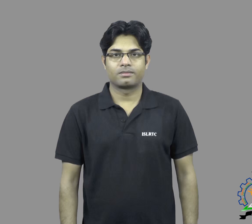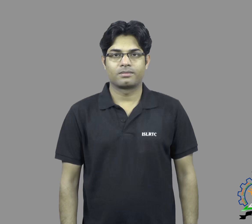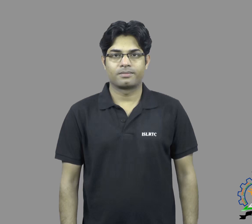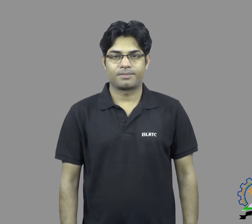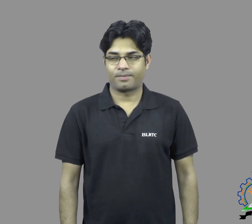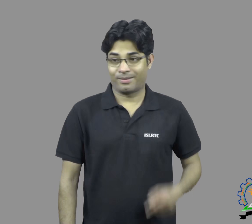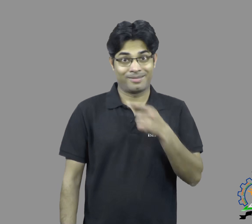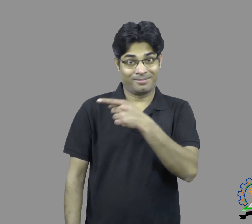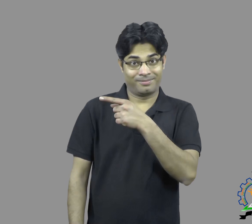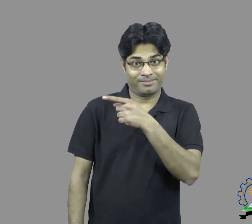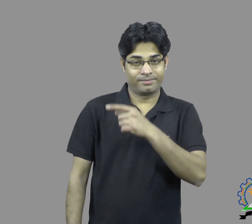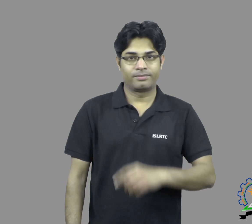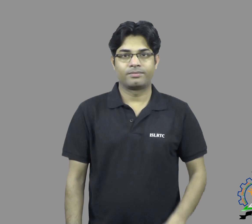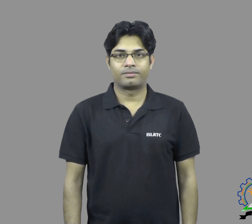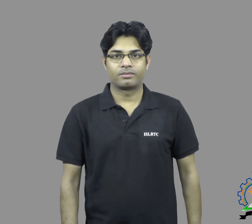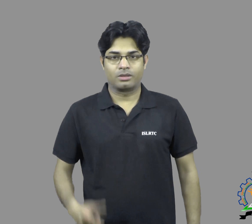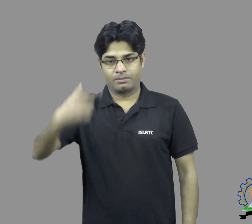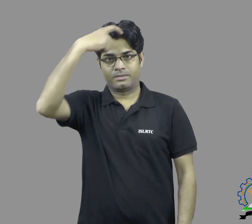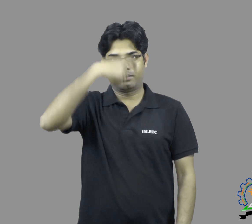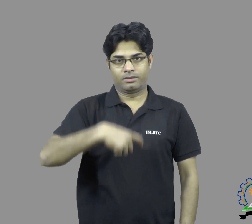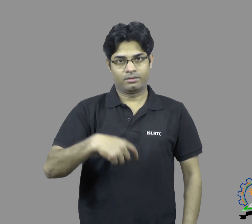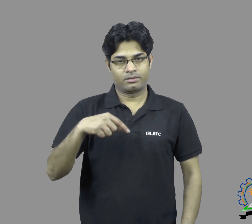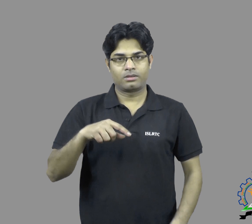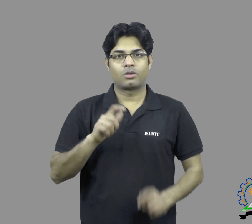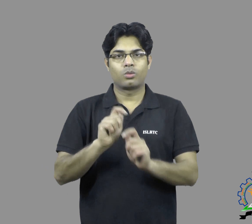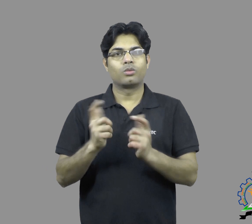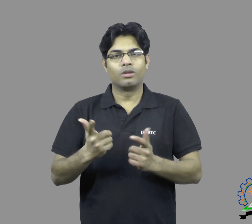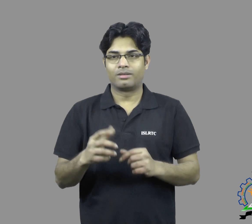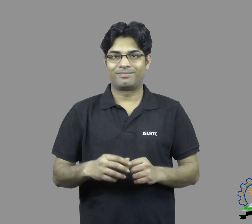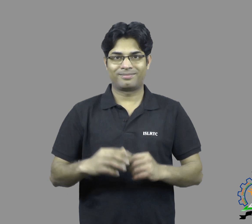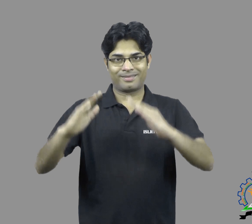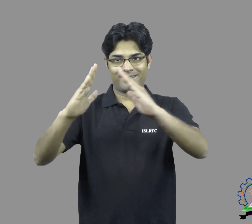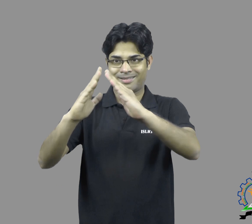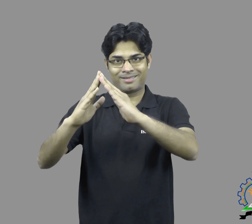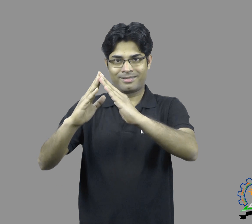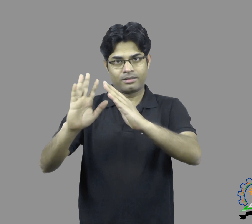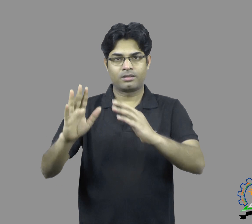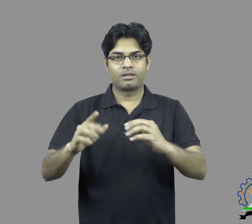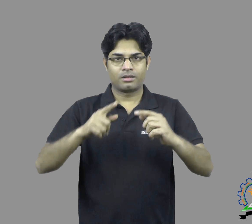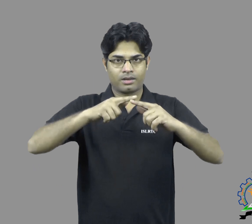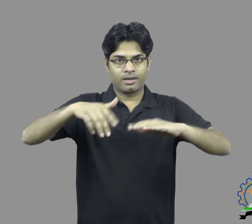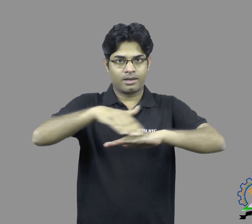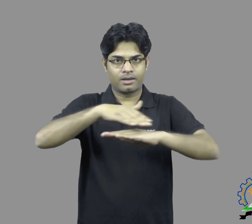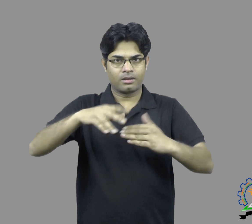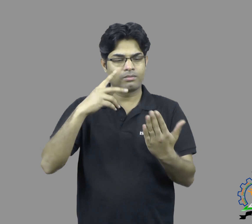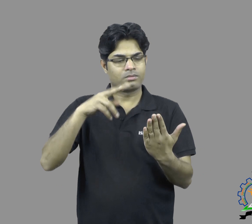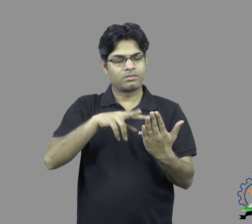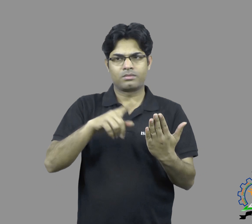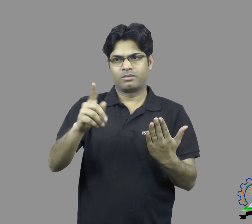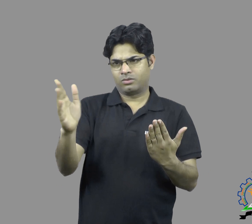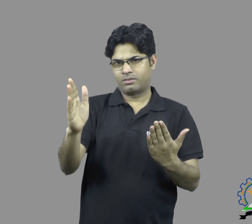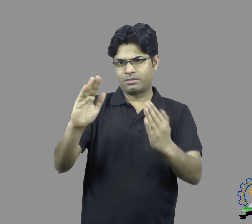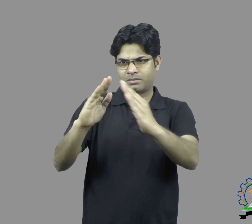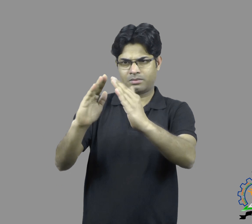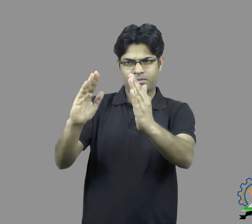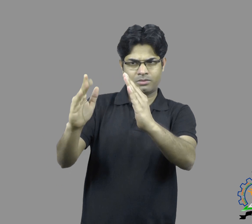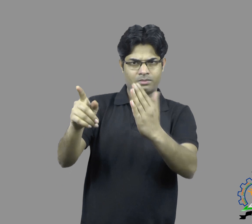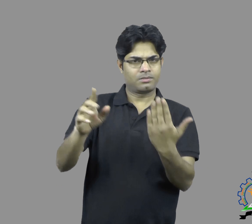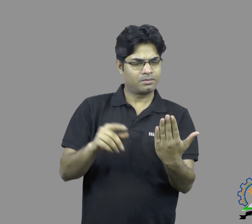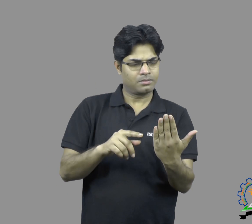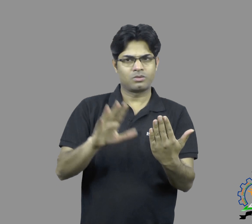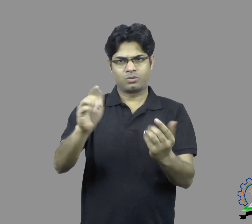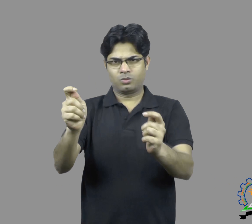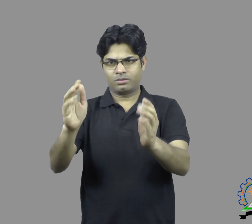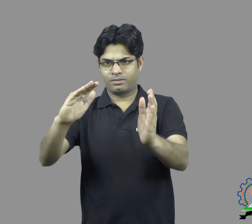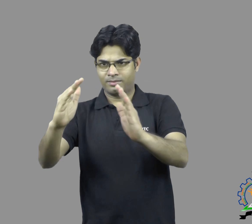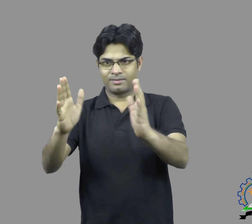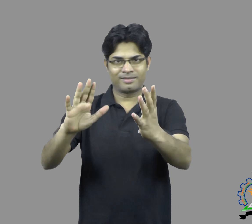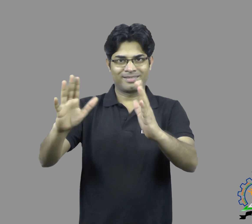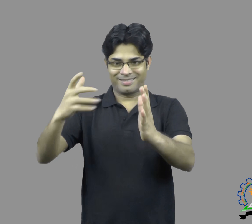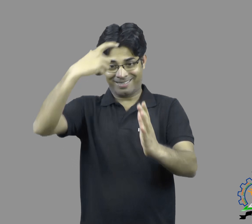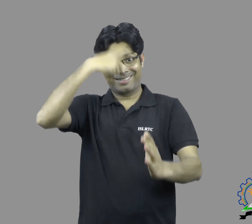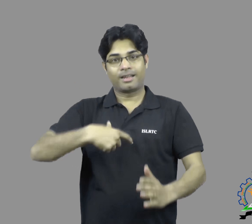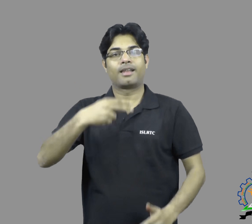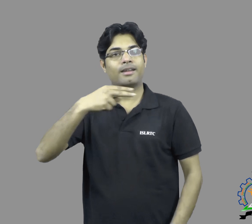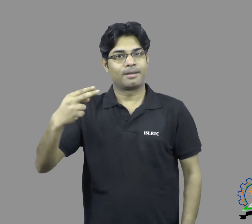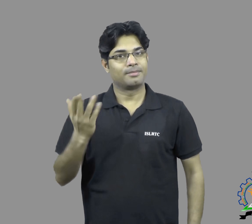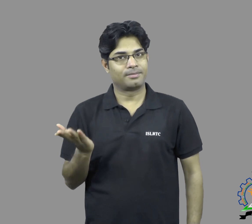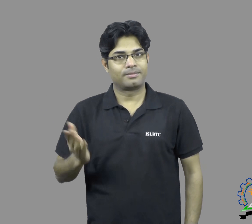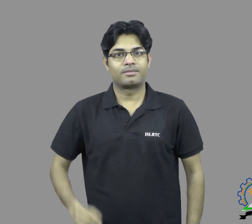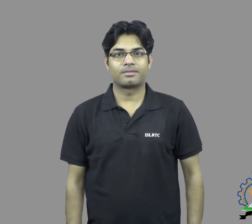Architect